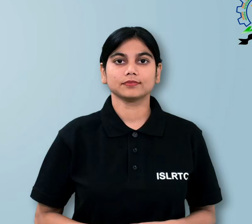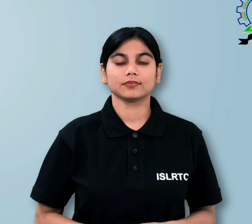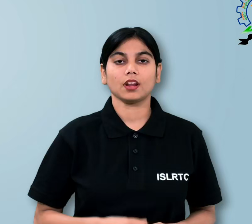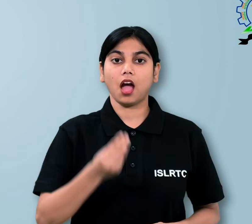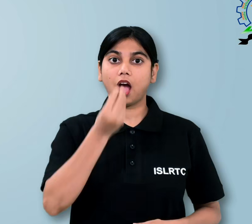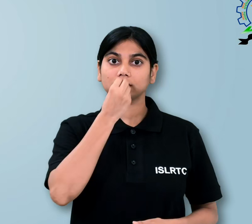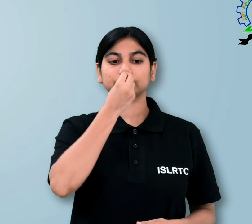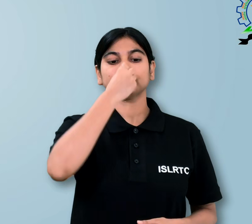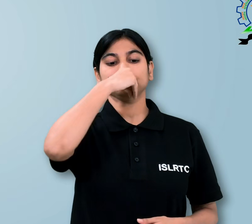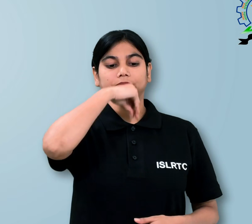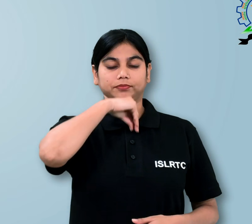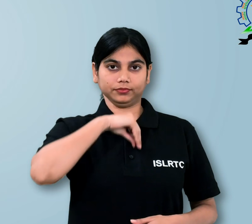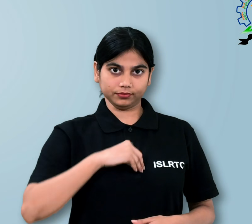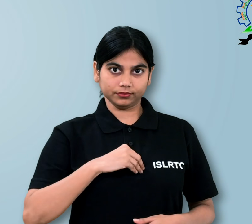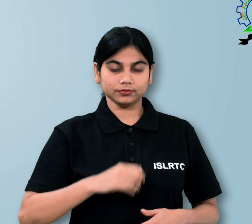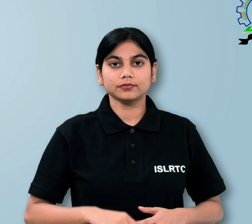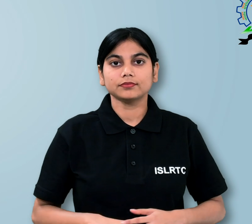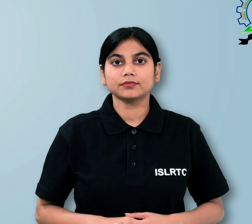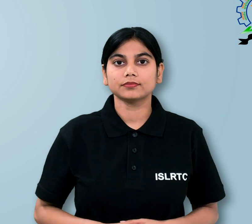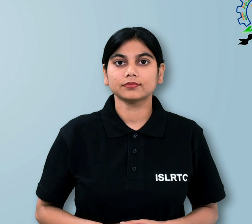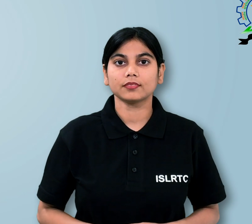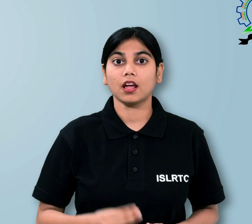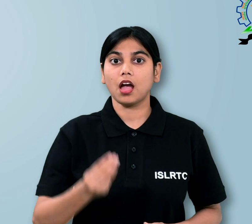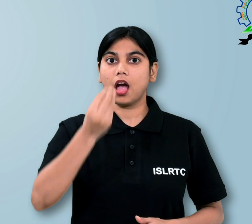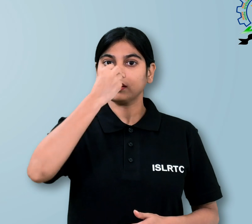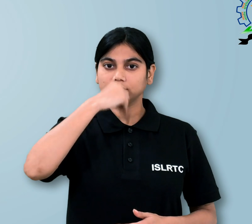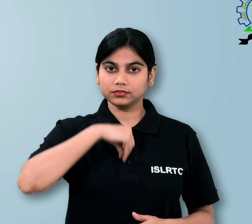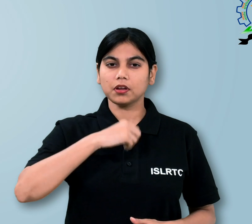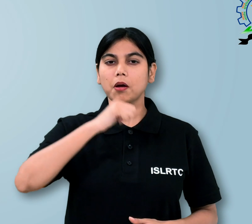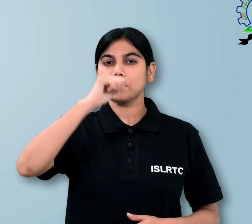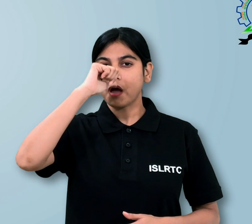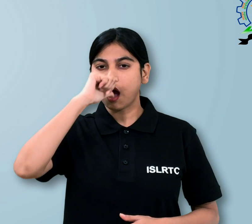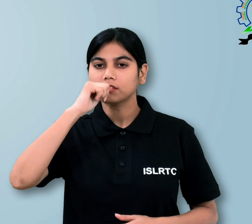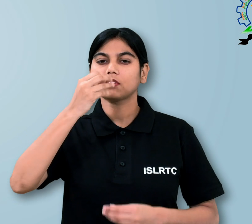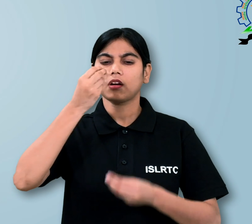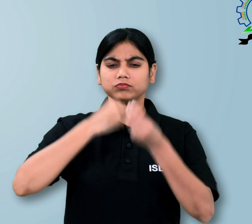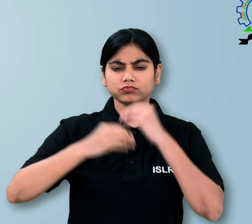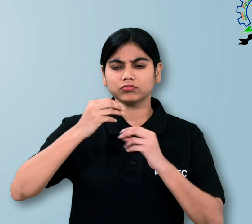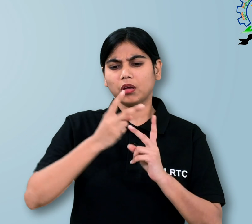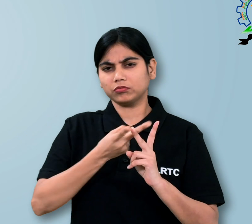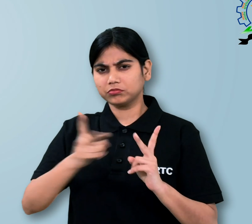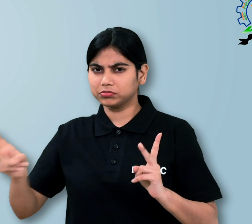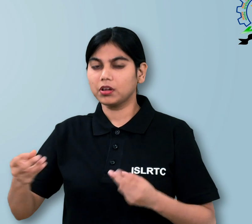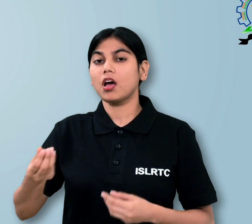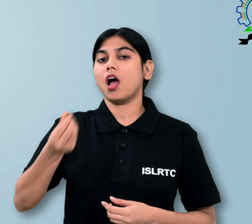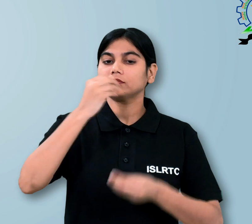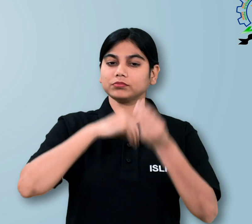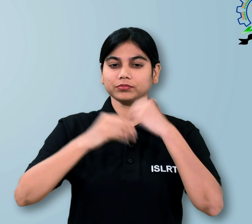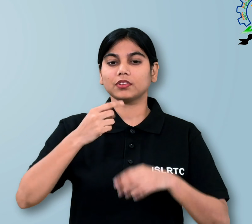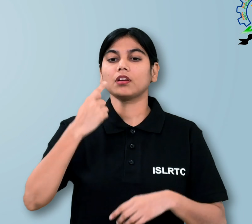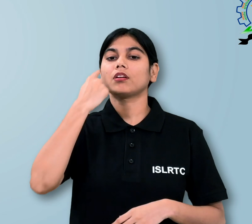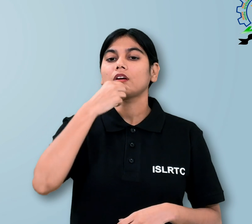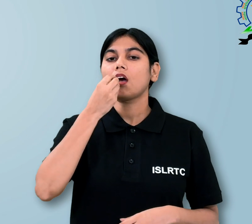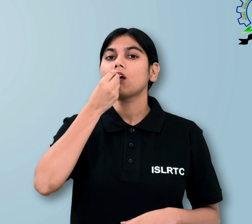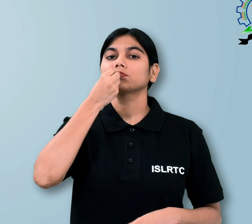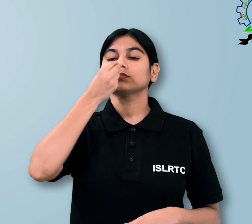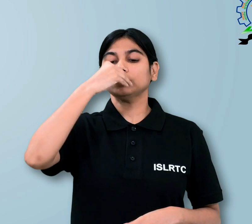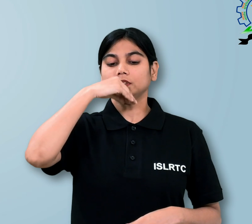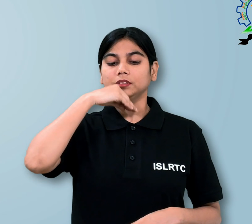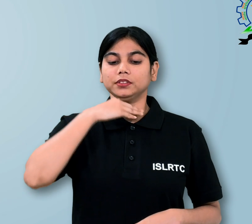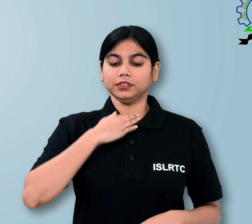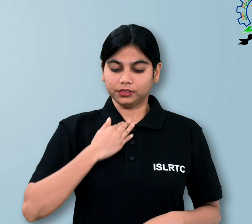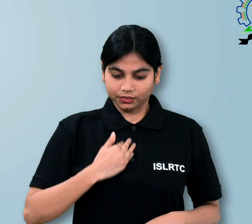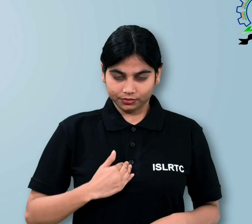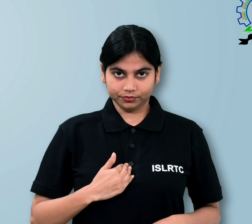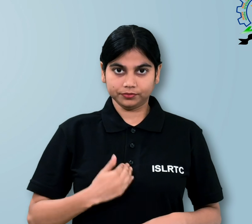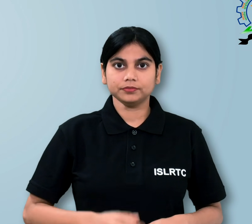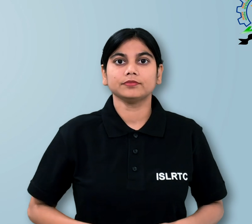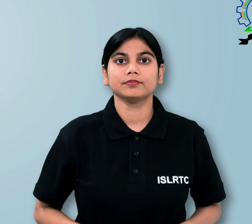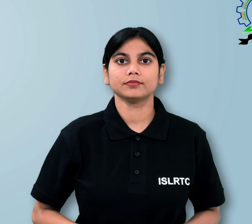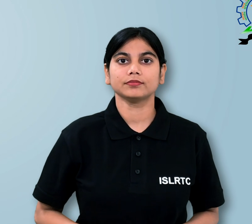Ingestion Ingestion is referred to as the consumption of either food or drink through eating or driking.